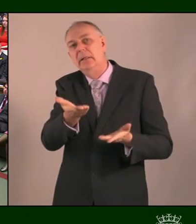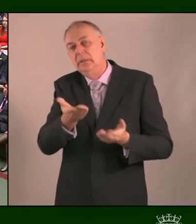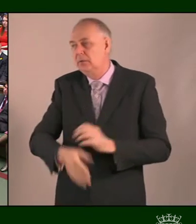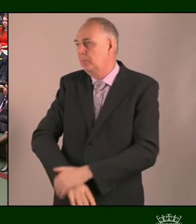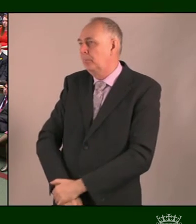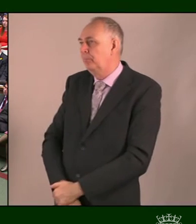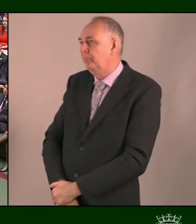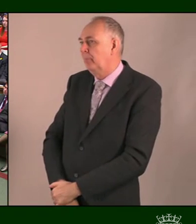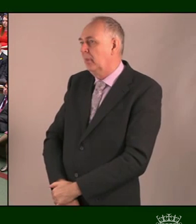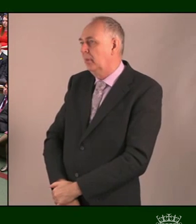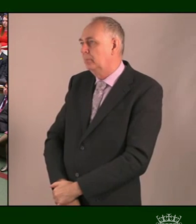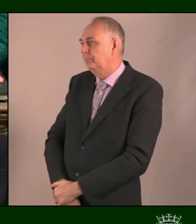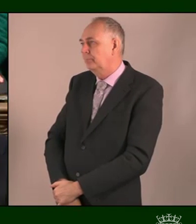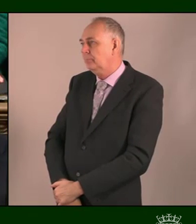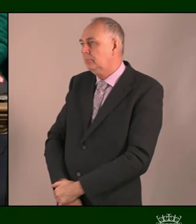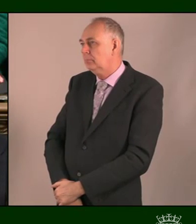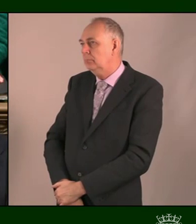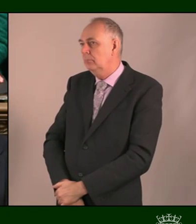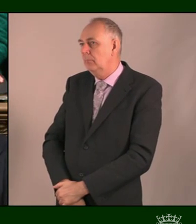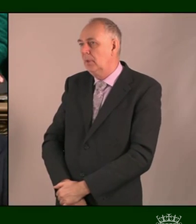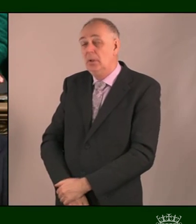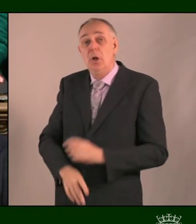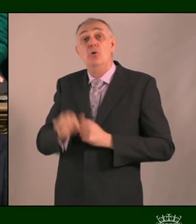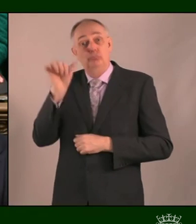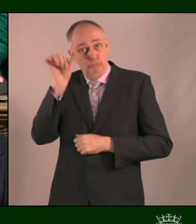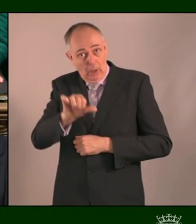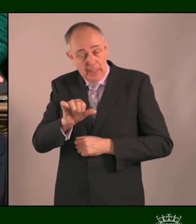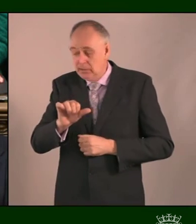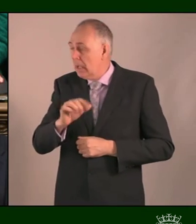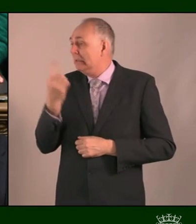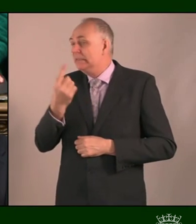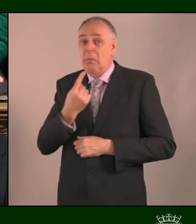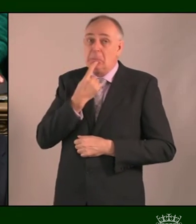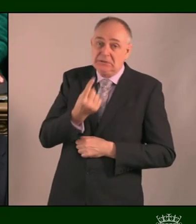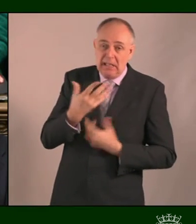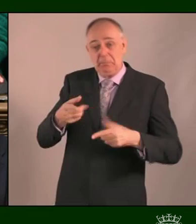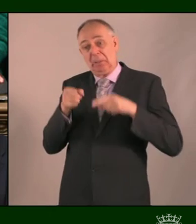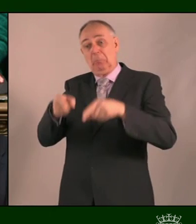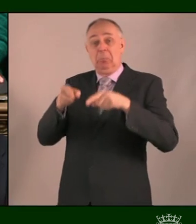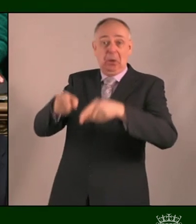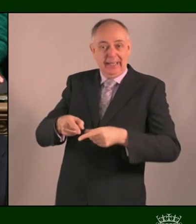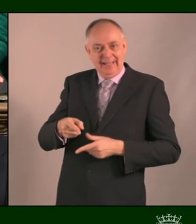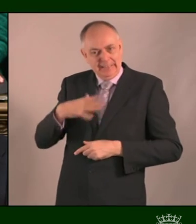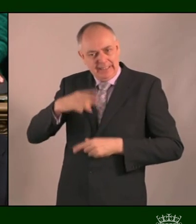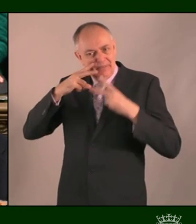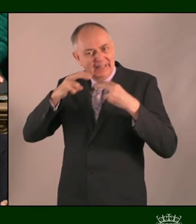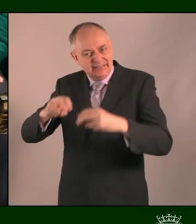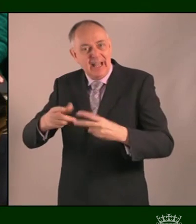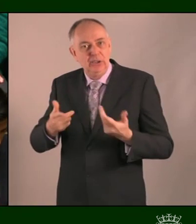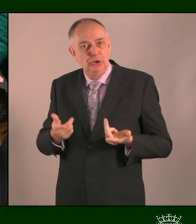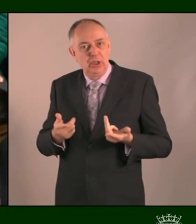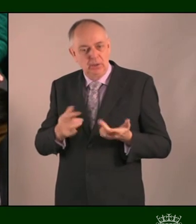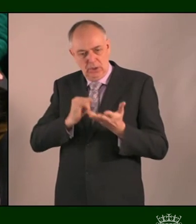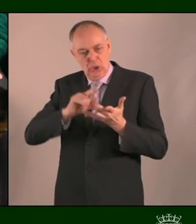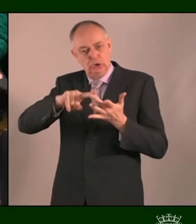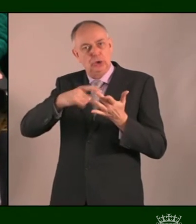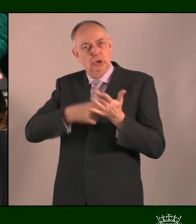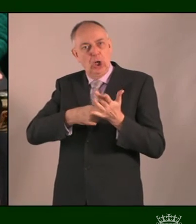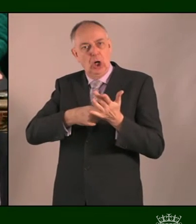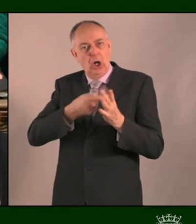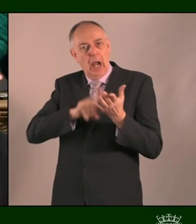Of course, it is right that there should be an investigation into any allegations of bullying, and that is what the Cabinet Office and Sir Alex Allan will be doing.